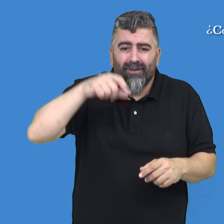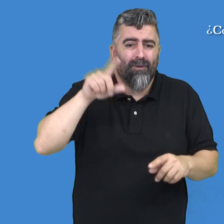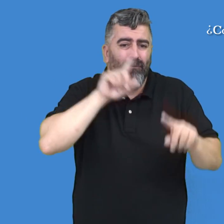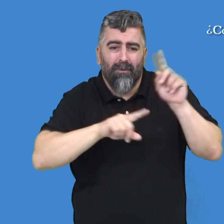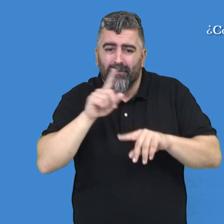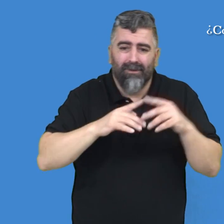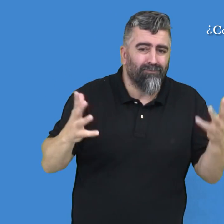problema